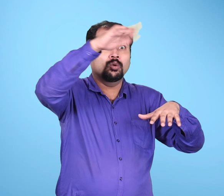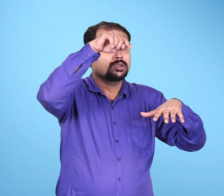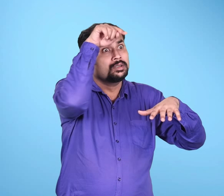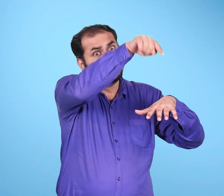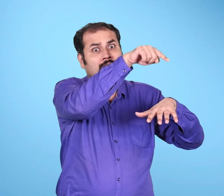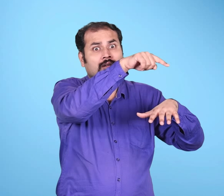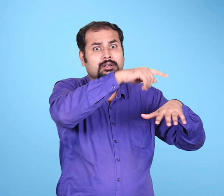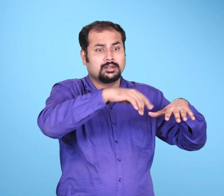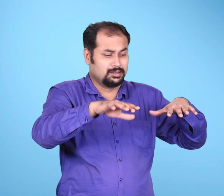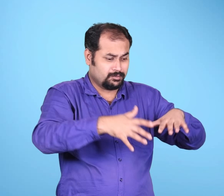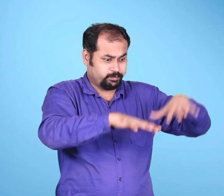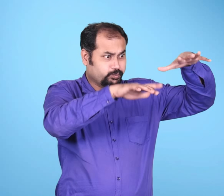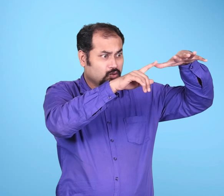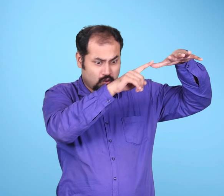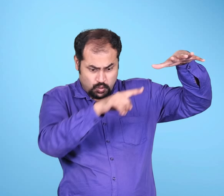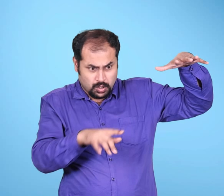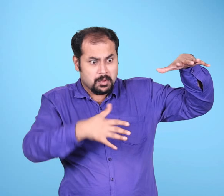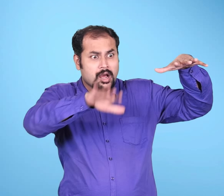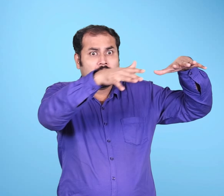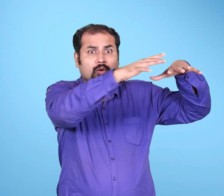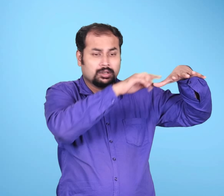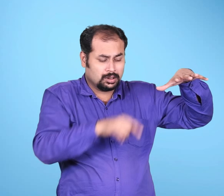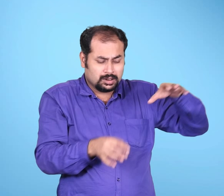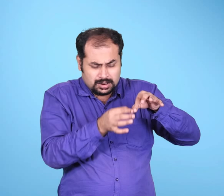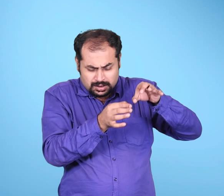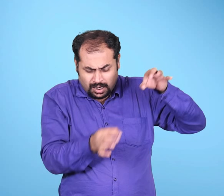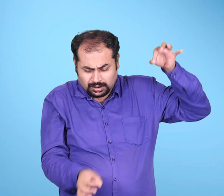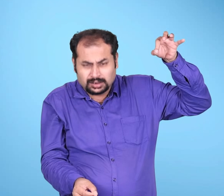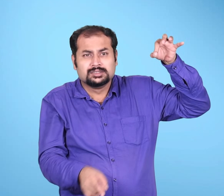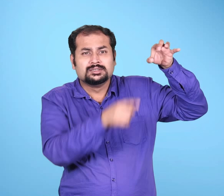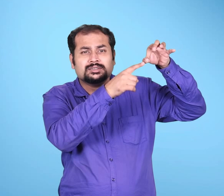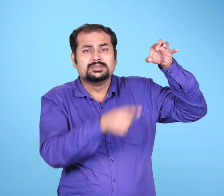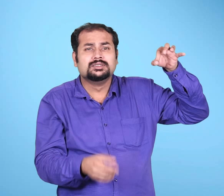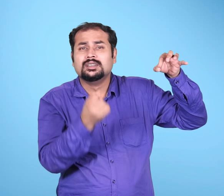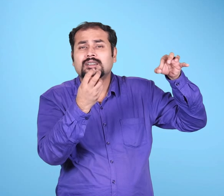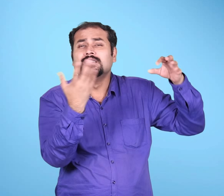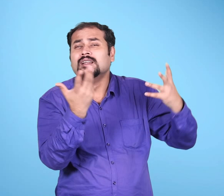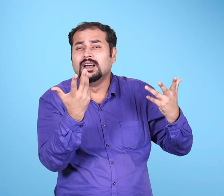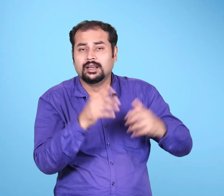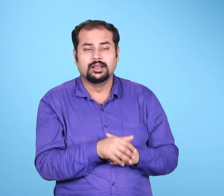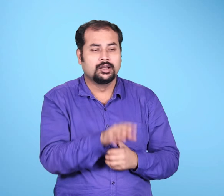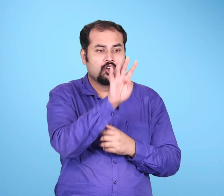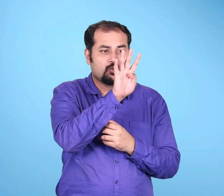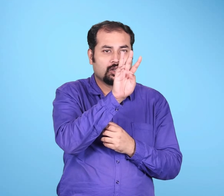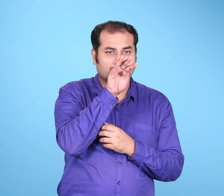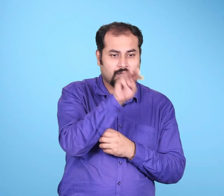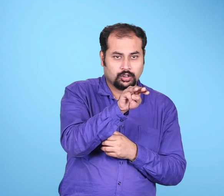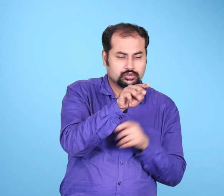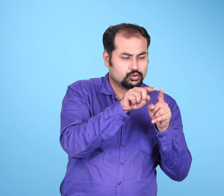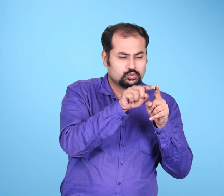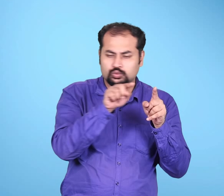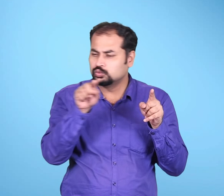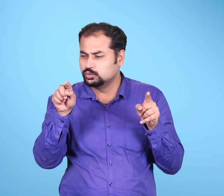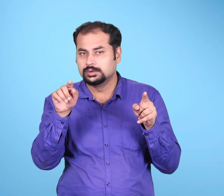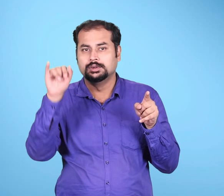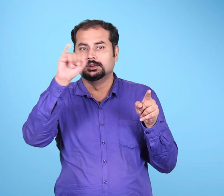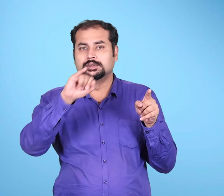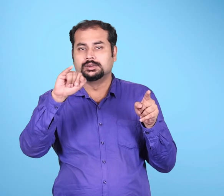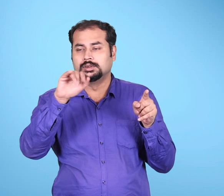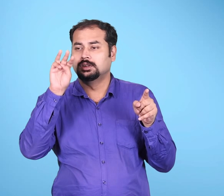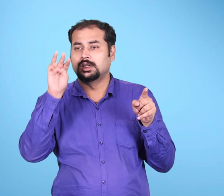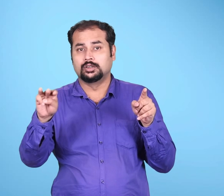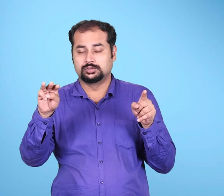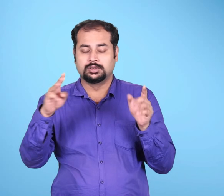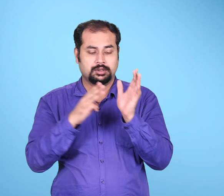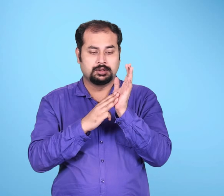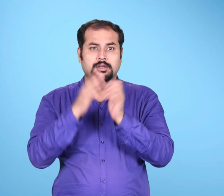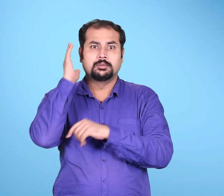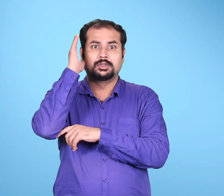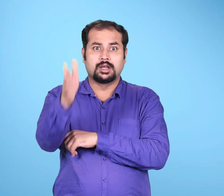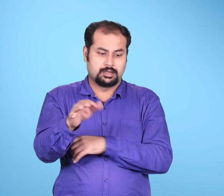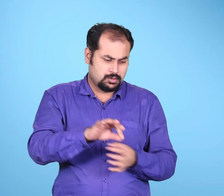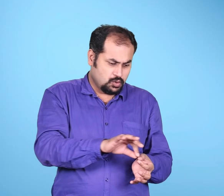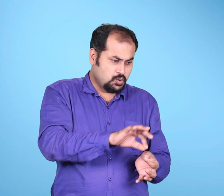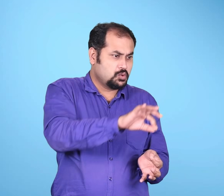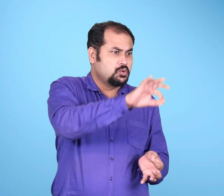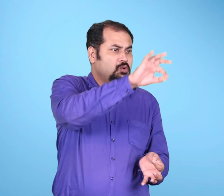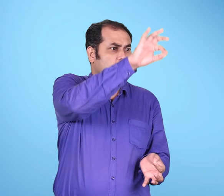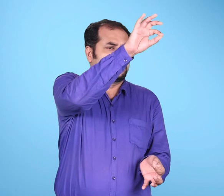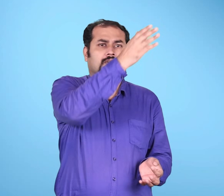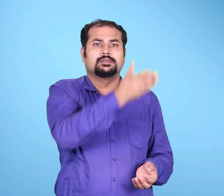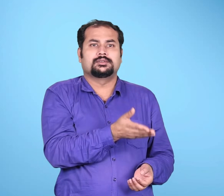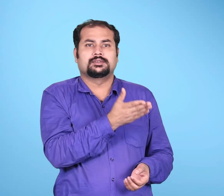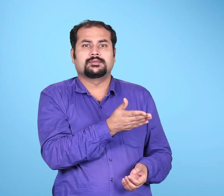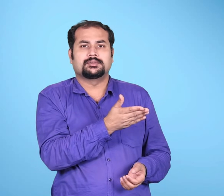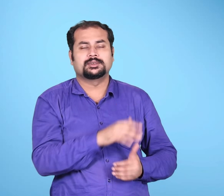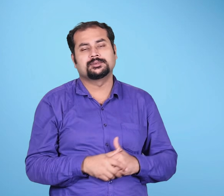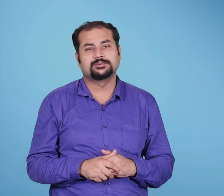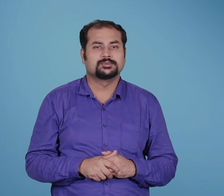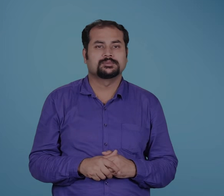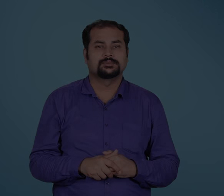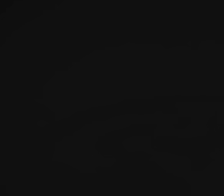4,000 to 6,000 metres.